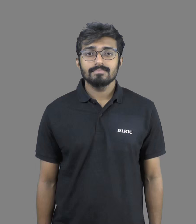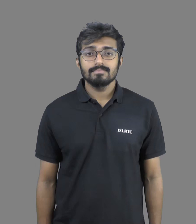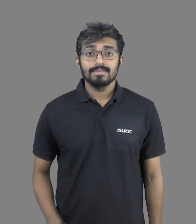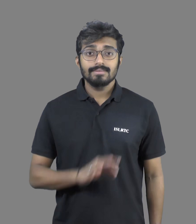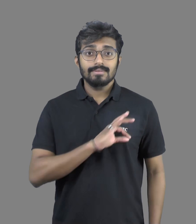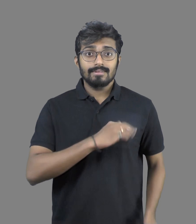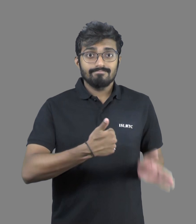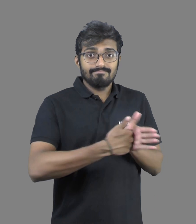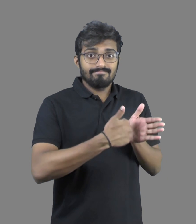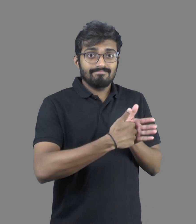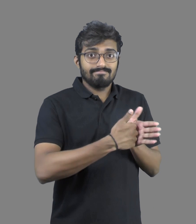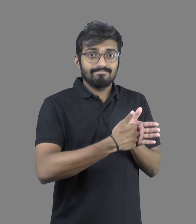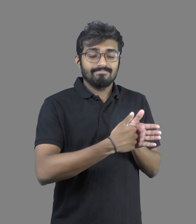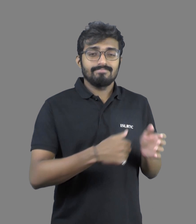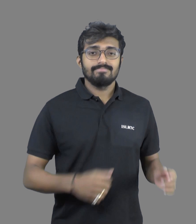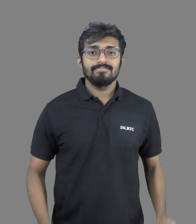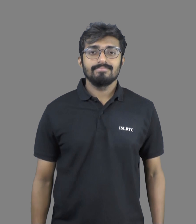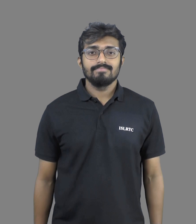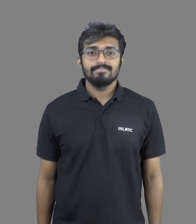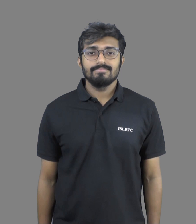Like (Social Media)